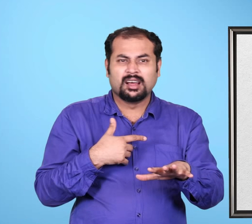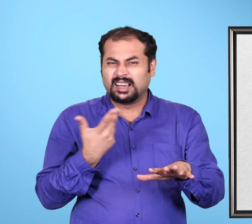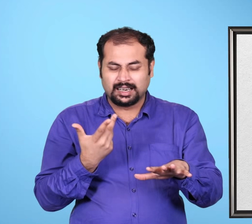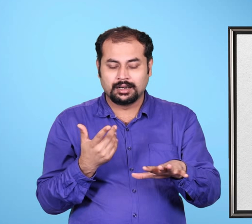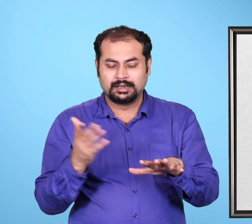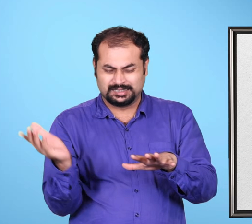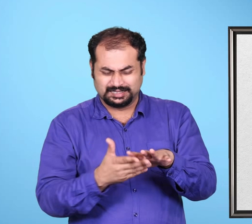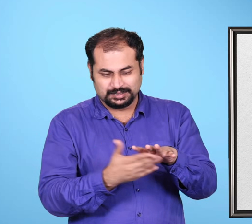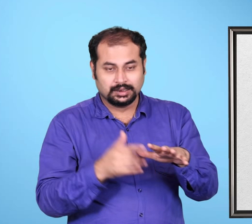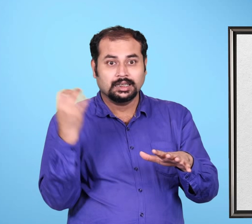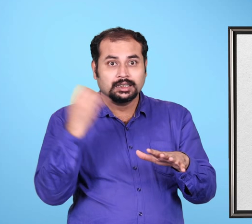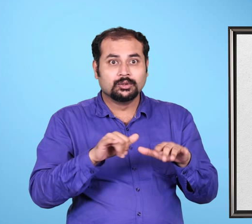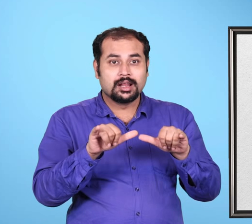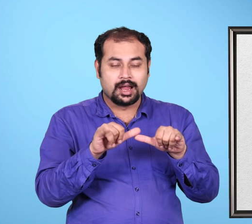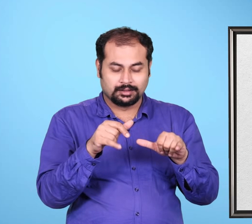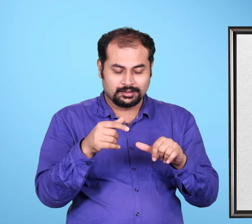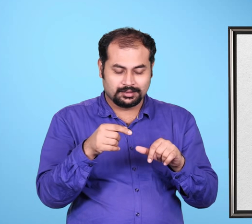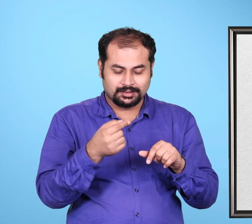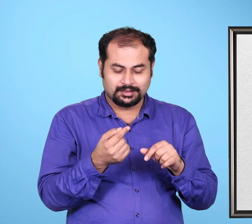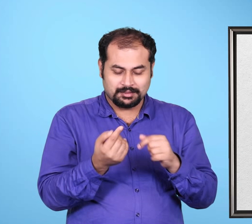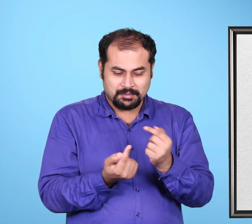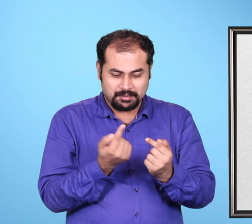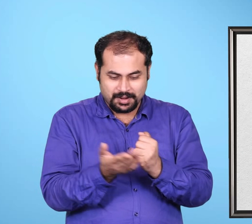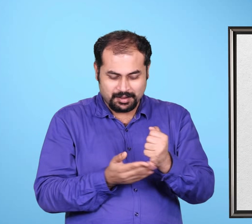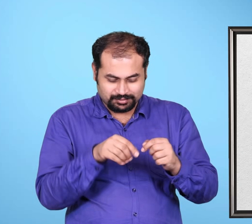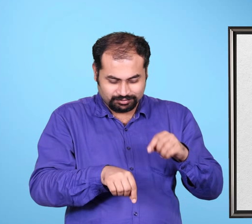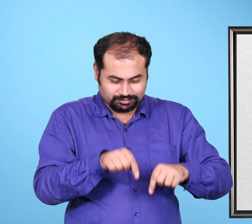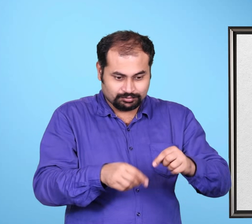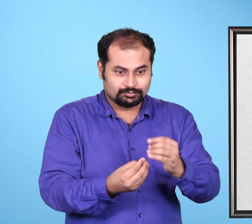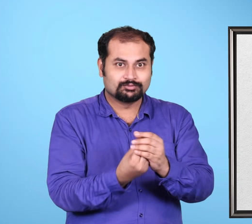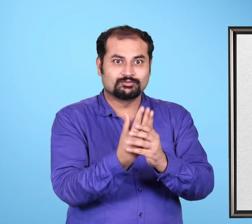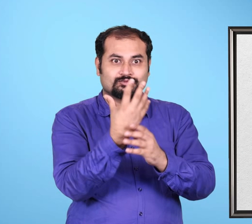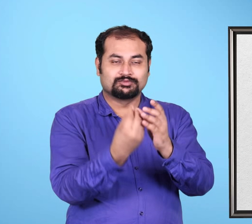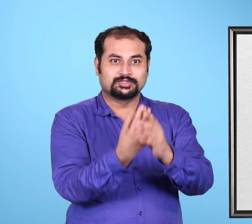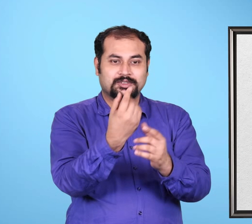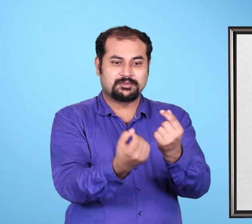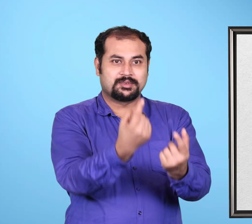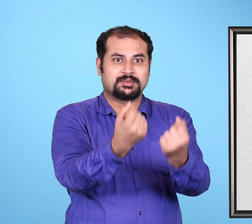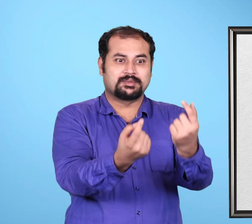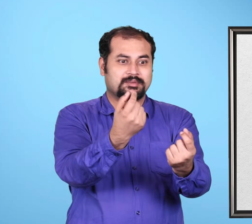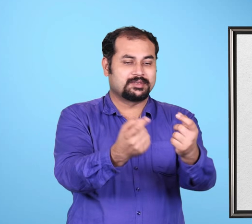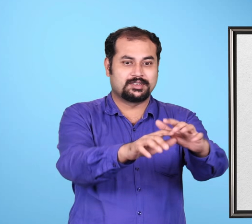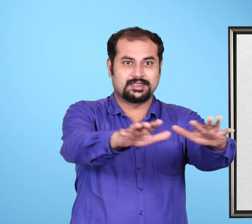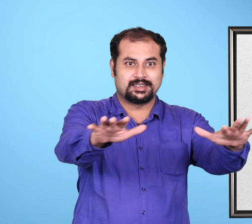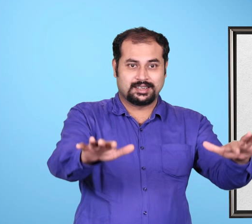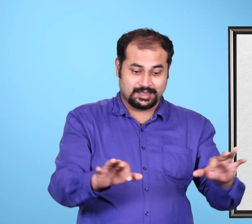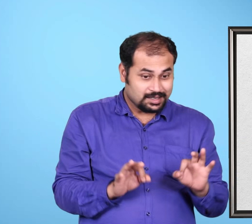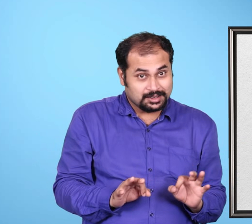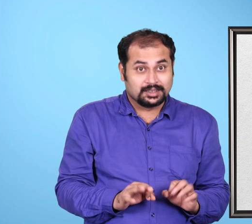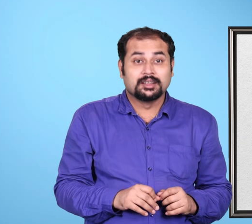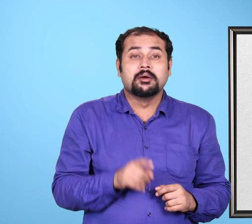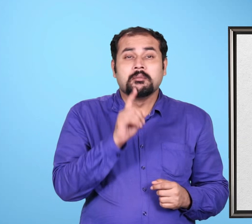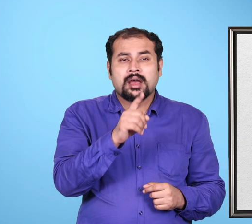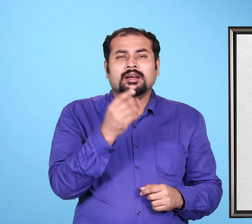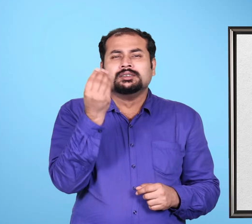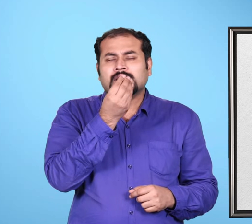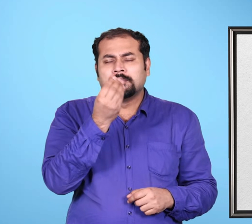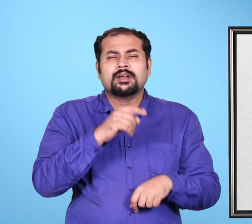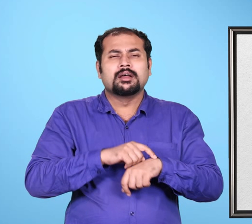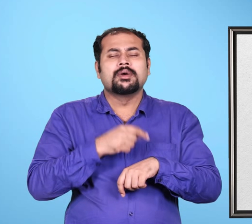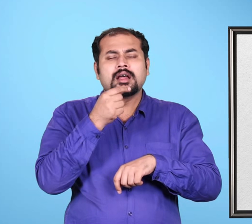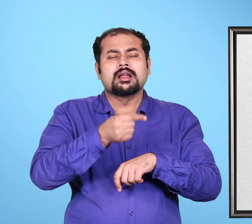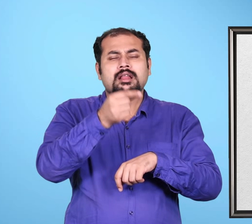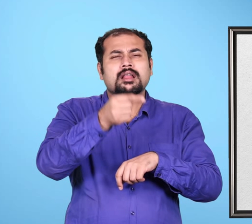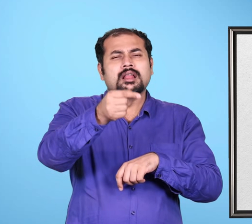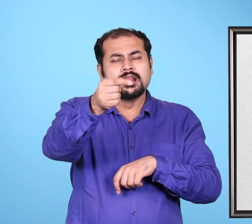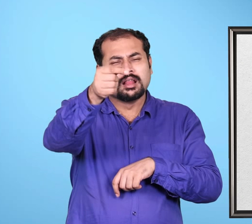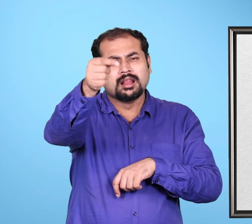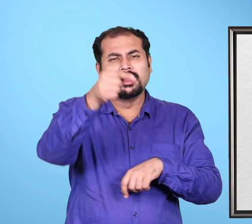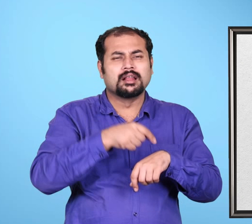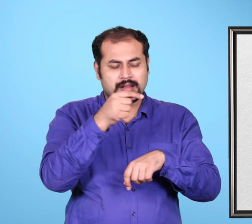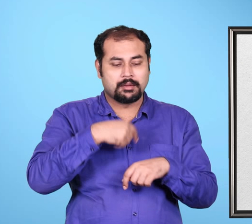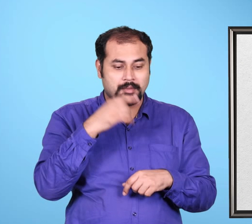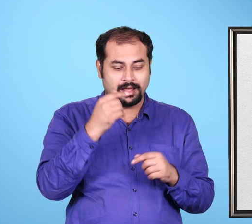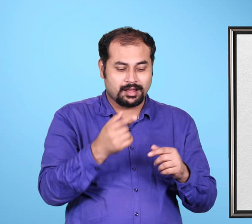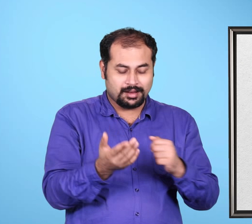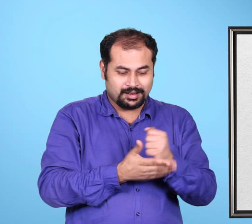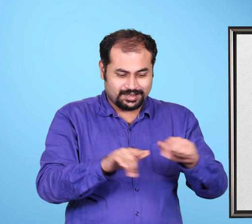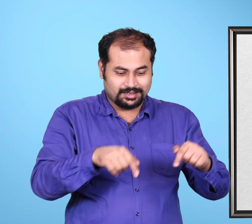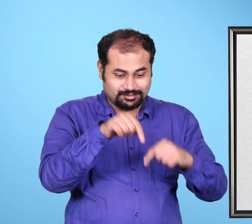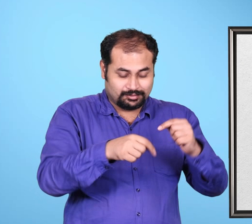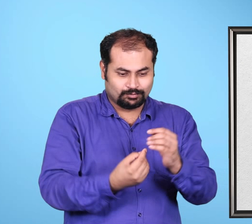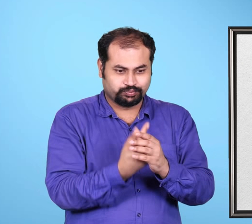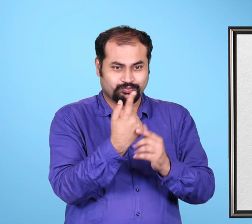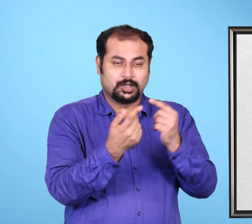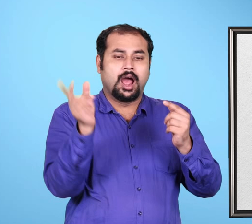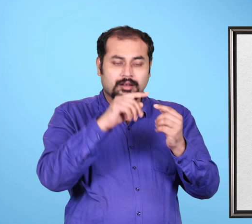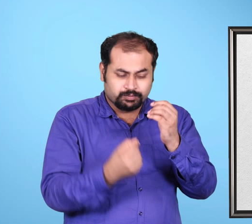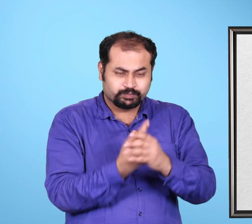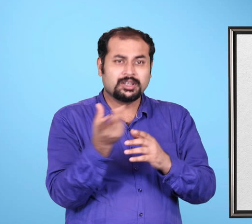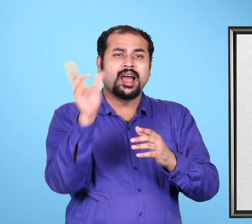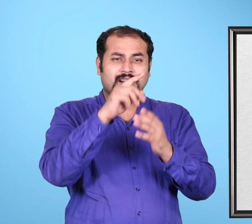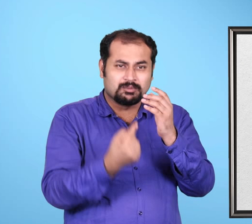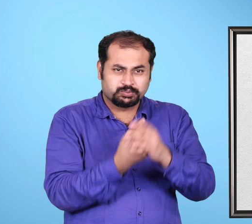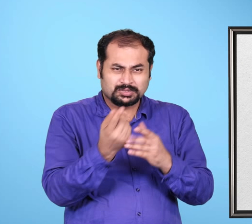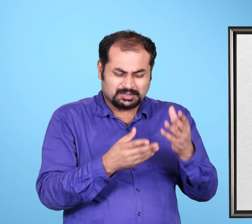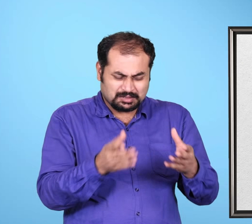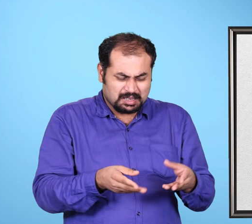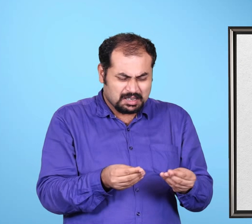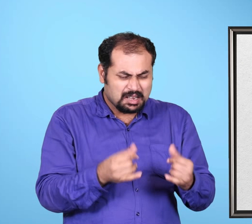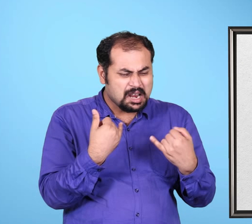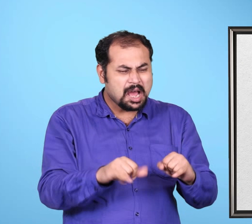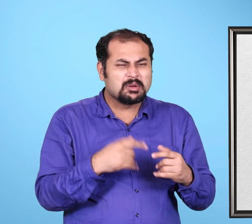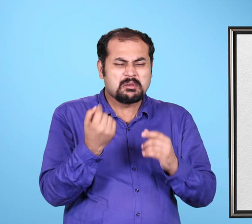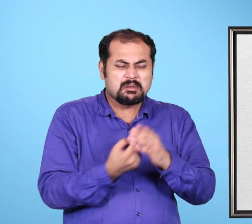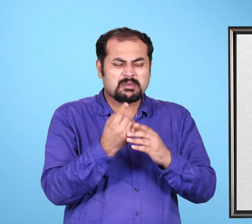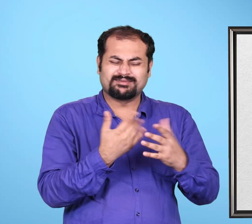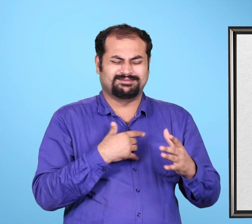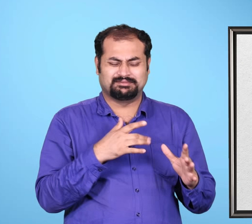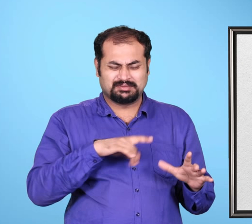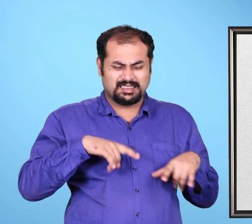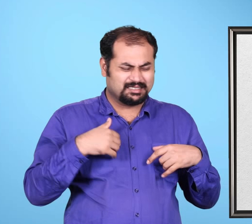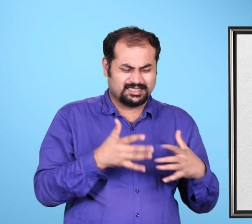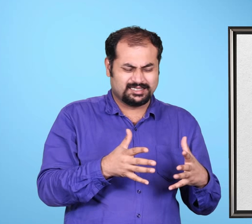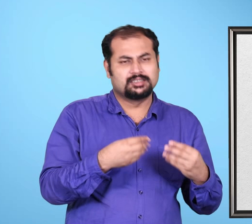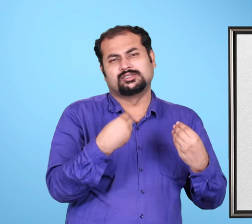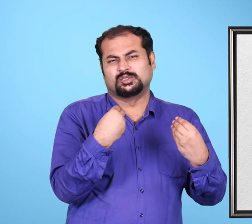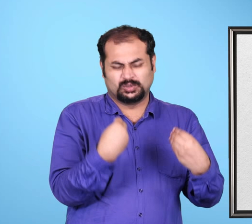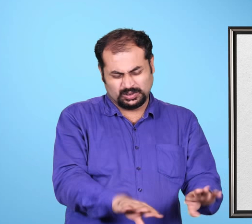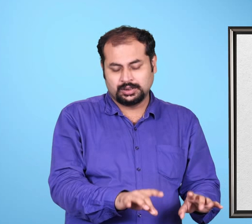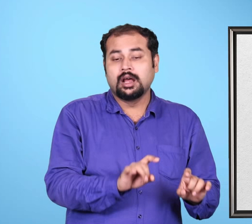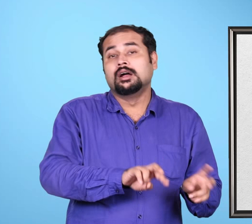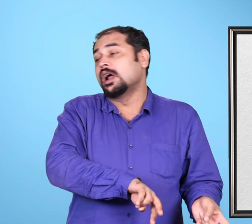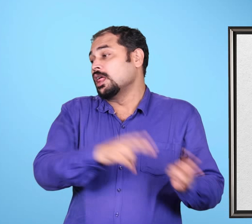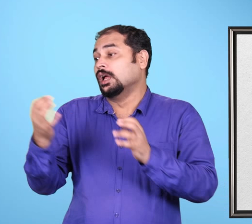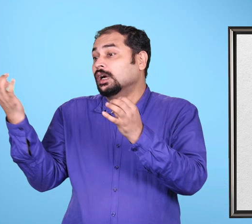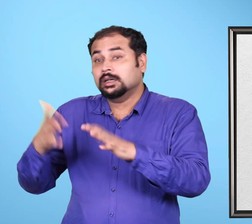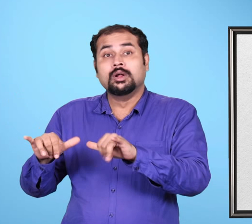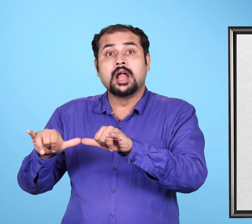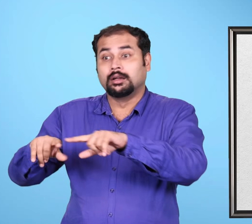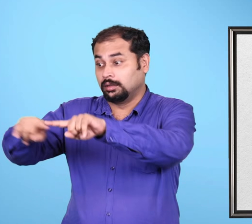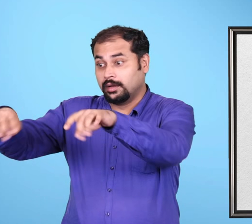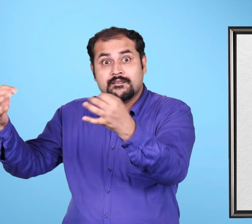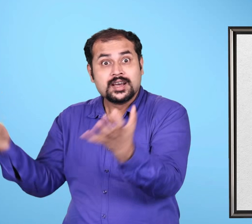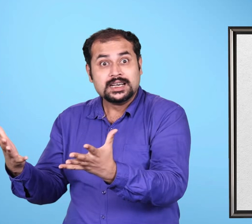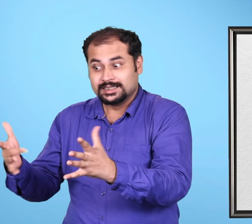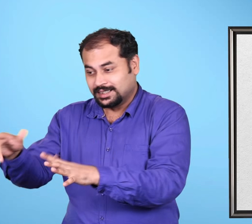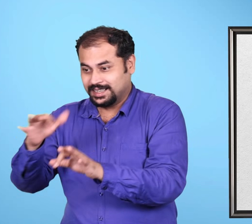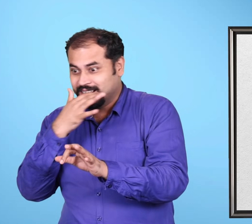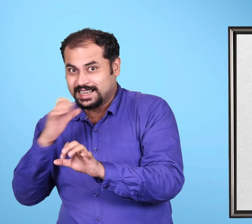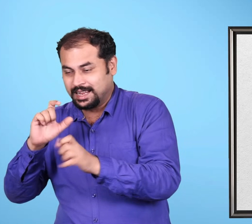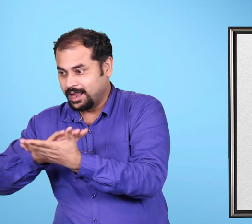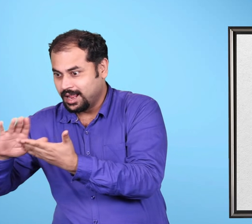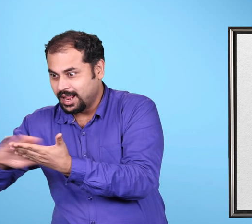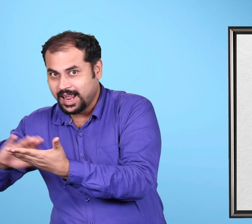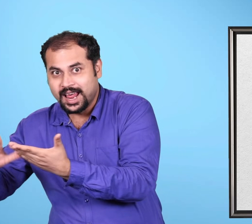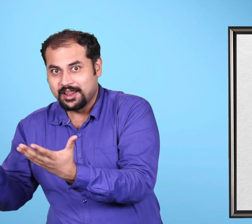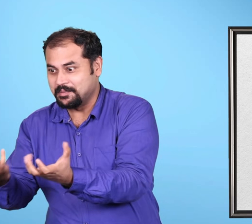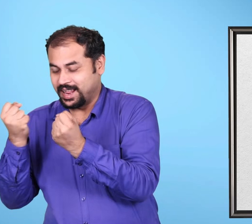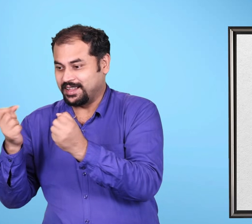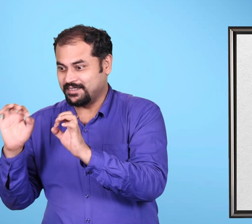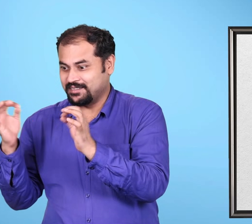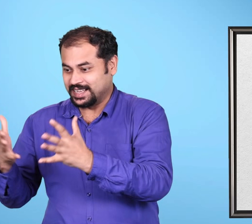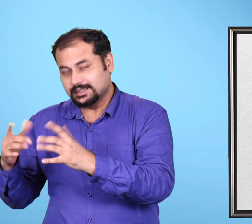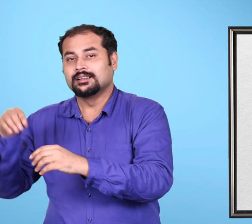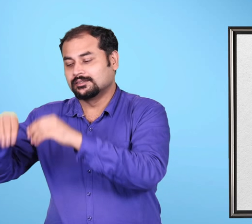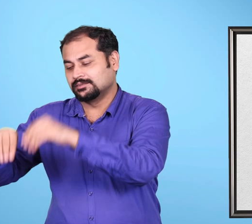and grown in the ashes. Crops are planted a few times. When this land loses its fertility, the farmers leave this land and shift to another plot land,